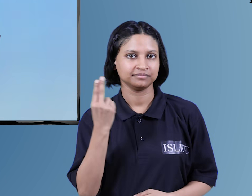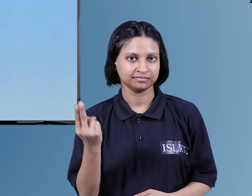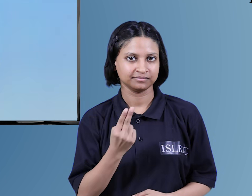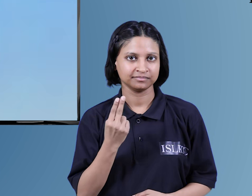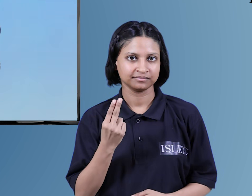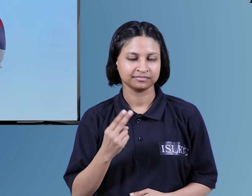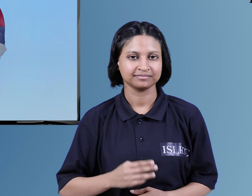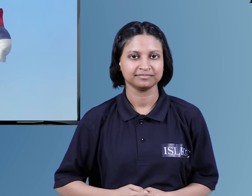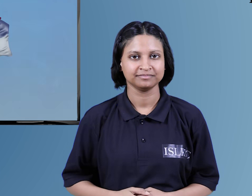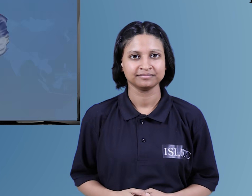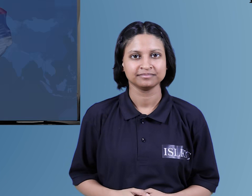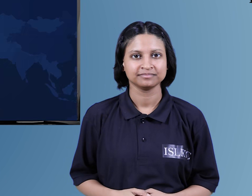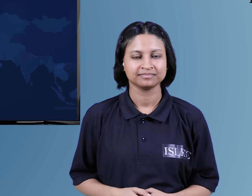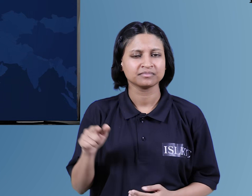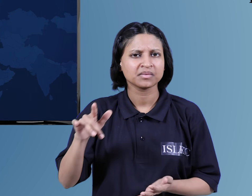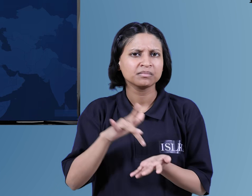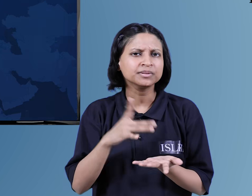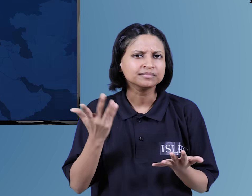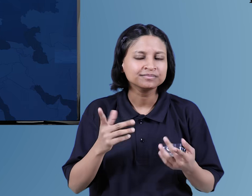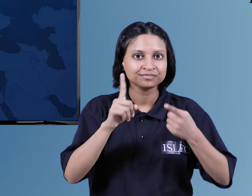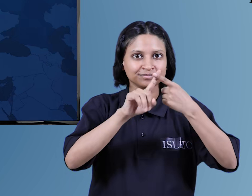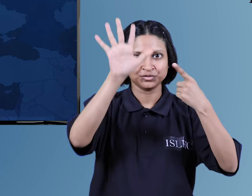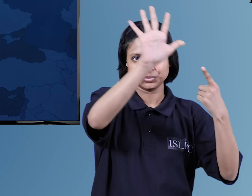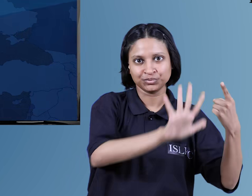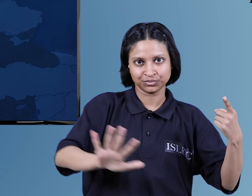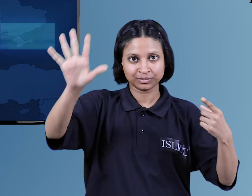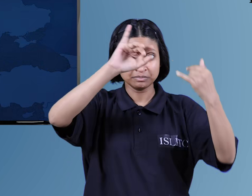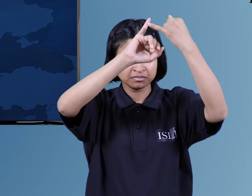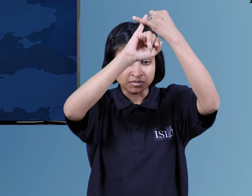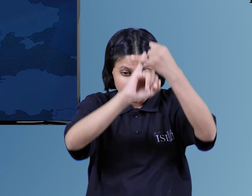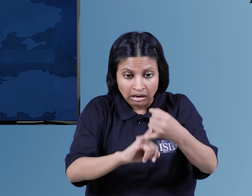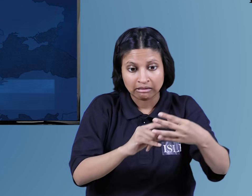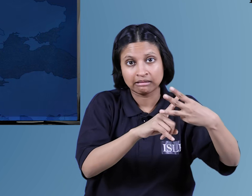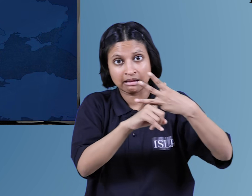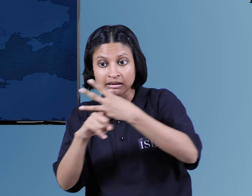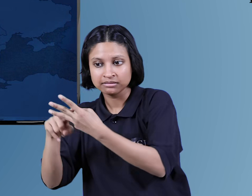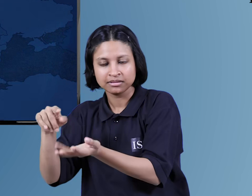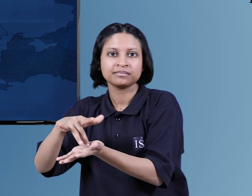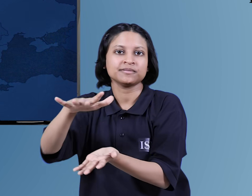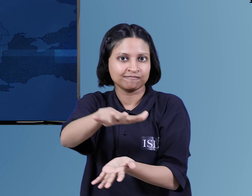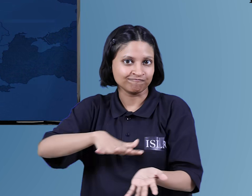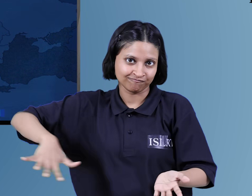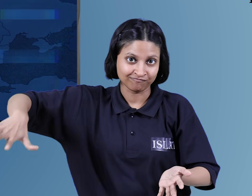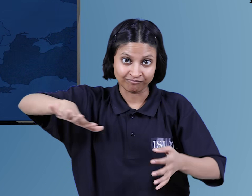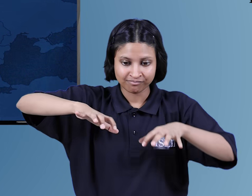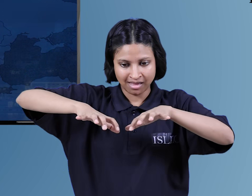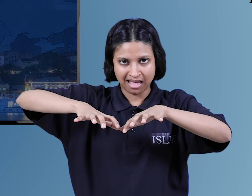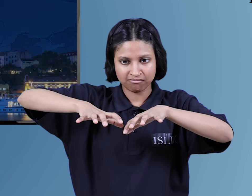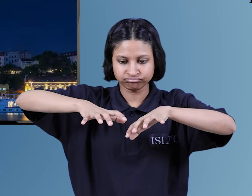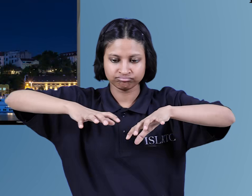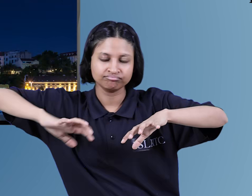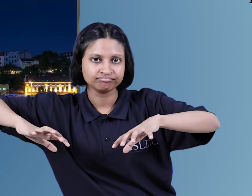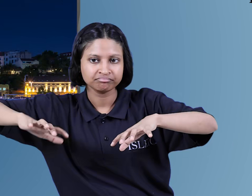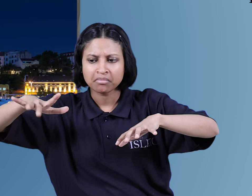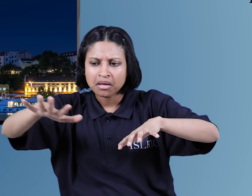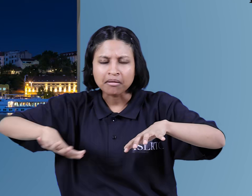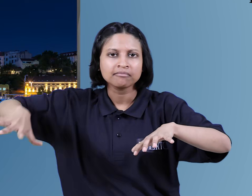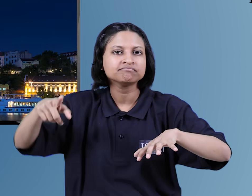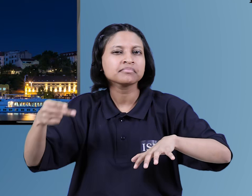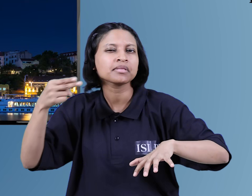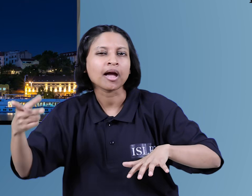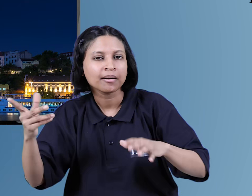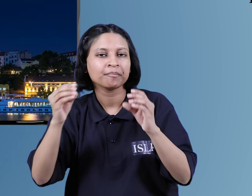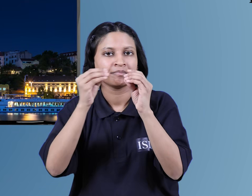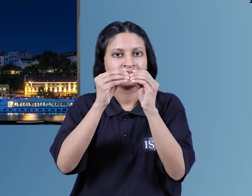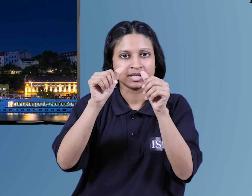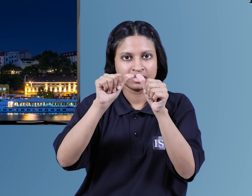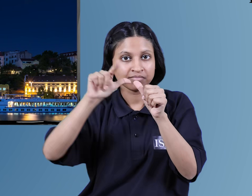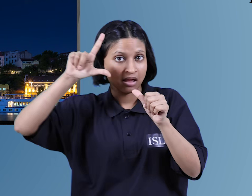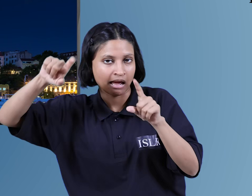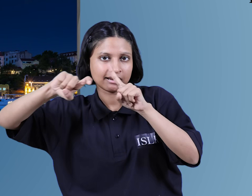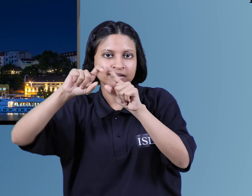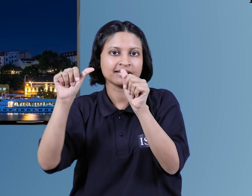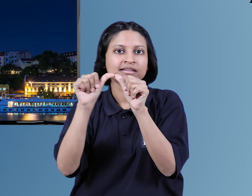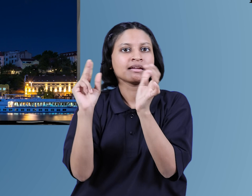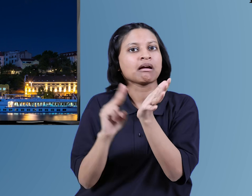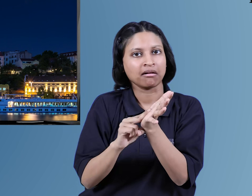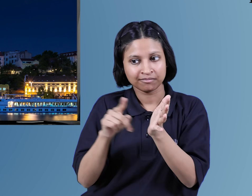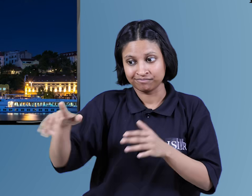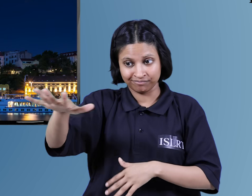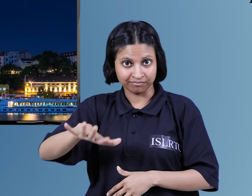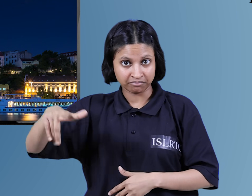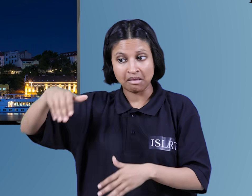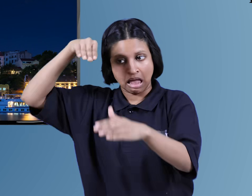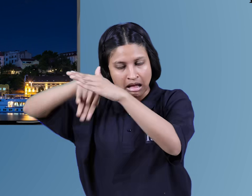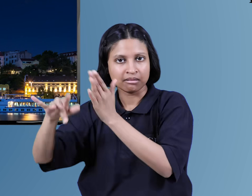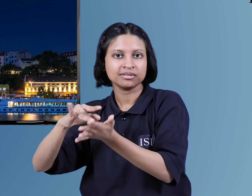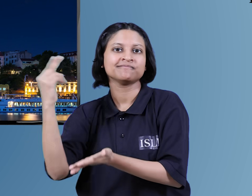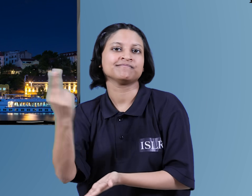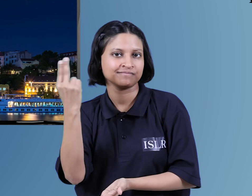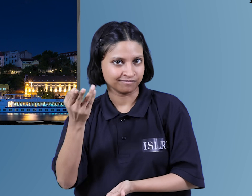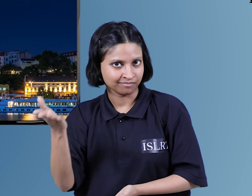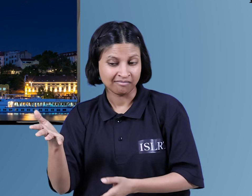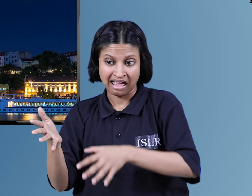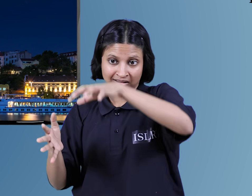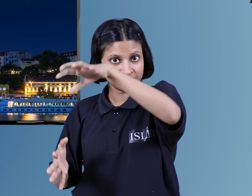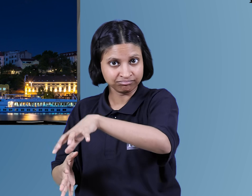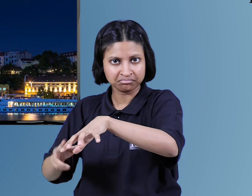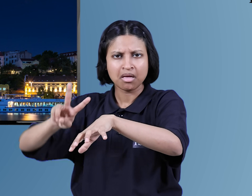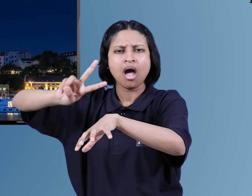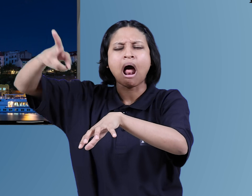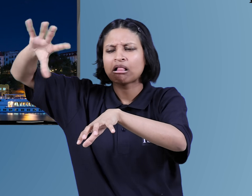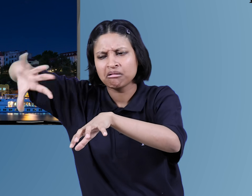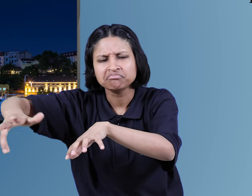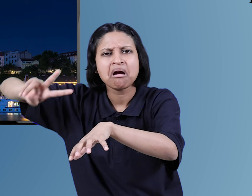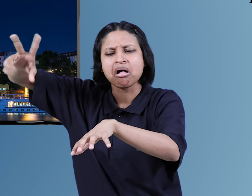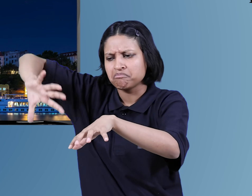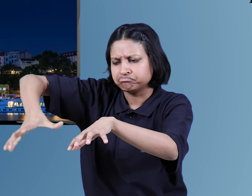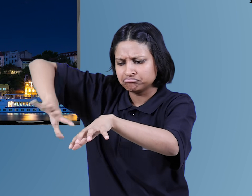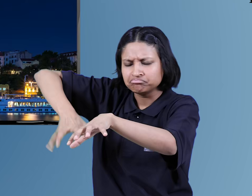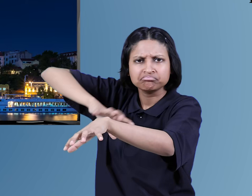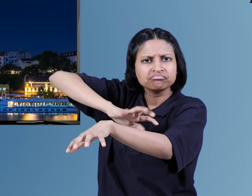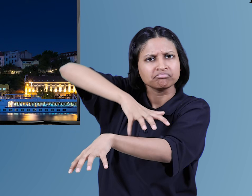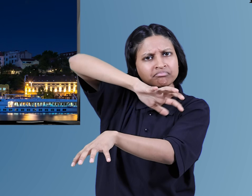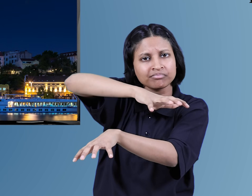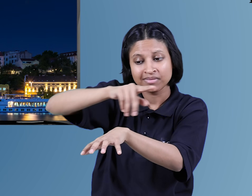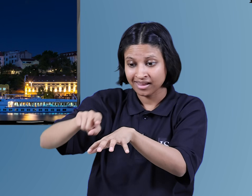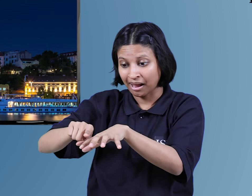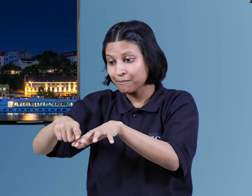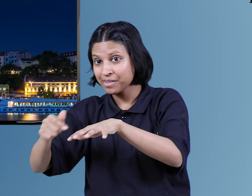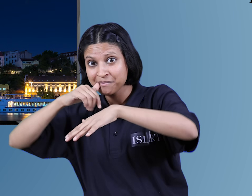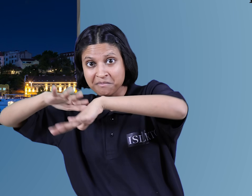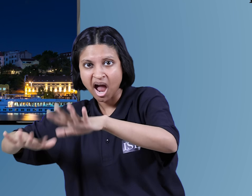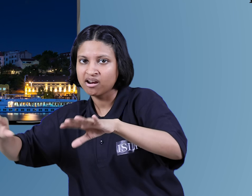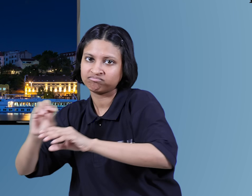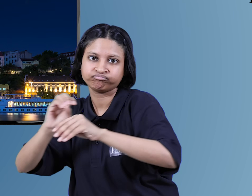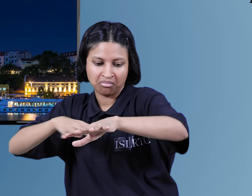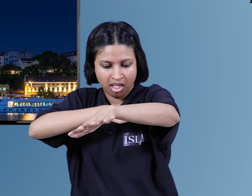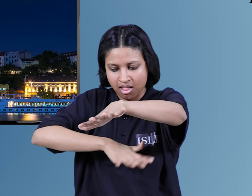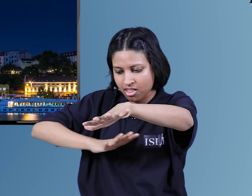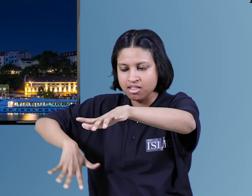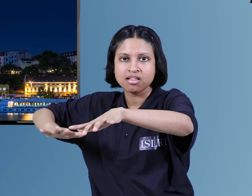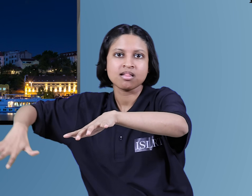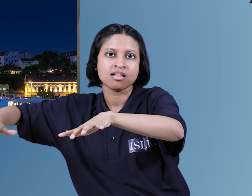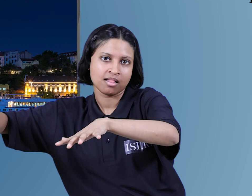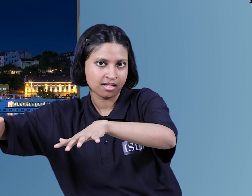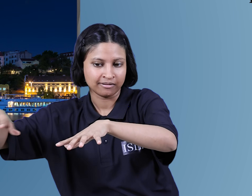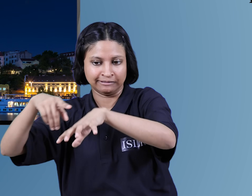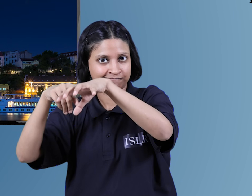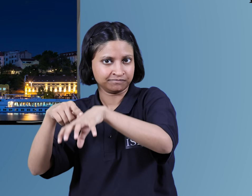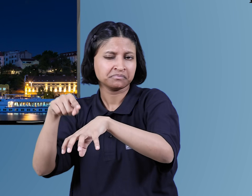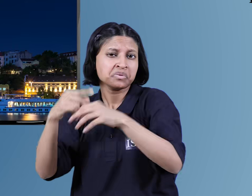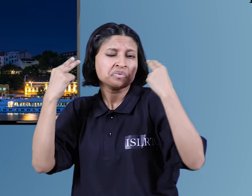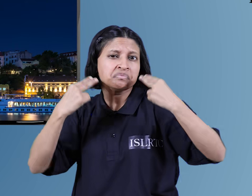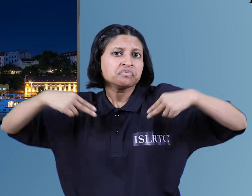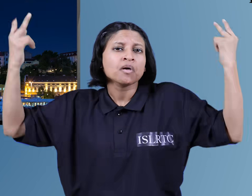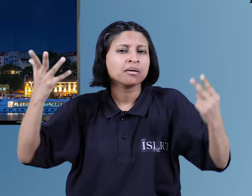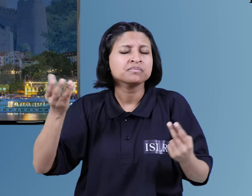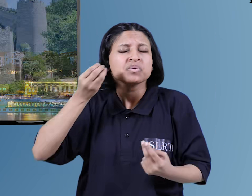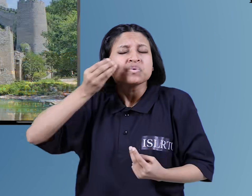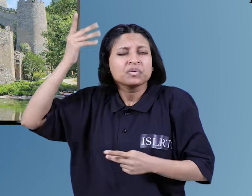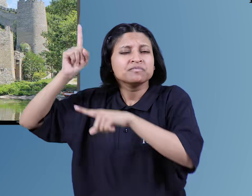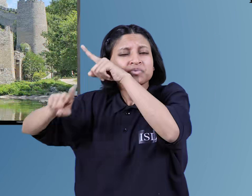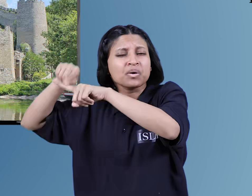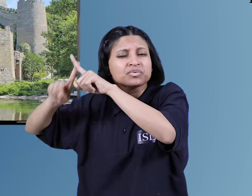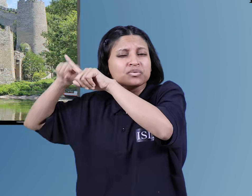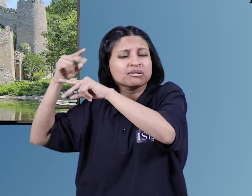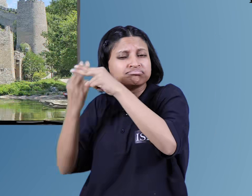Serbia A landlocked Balkan country situated in Southeast Europe,